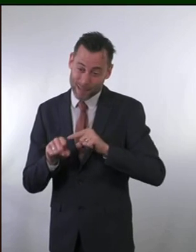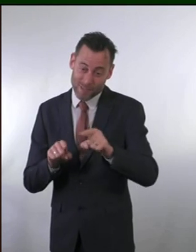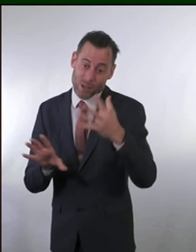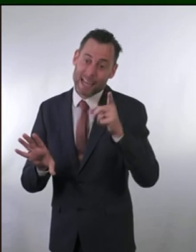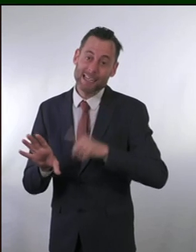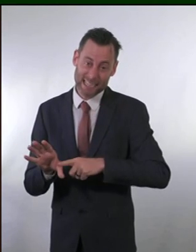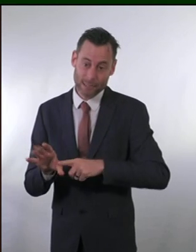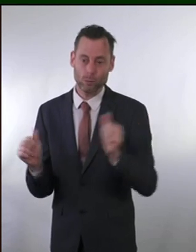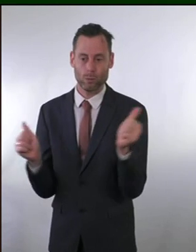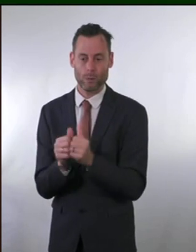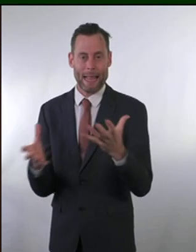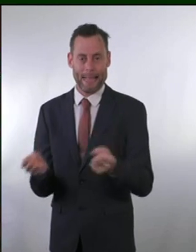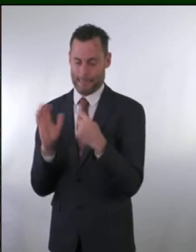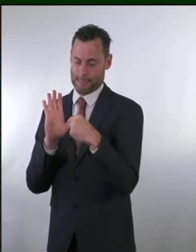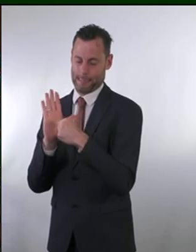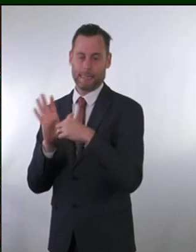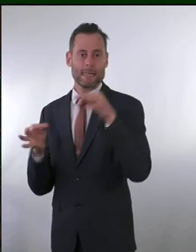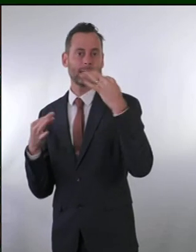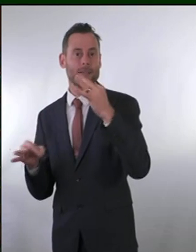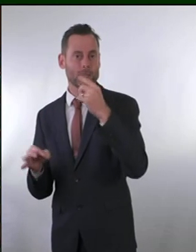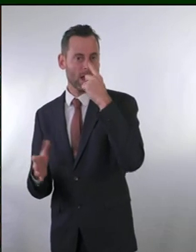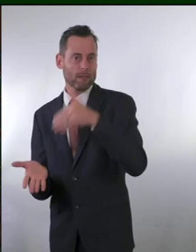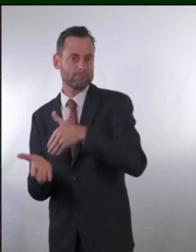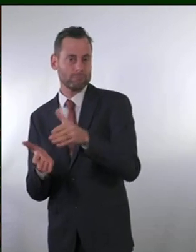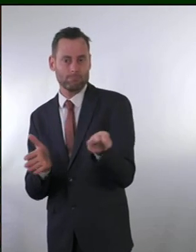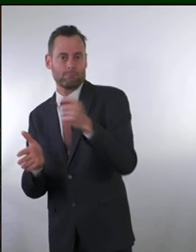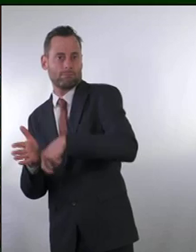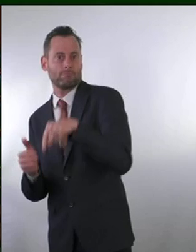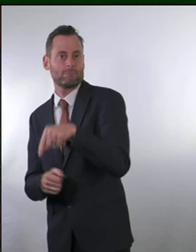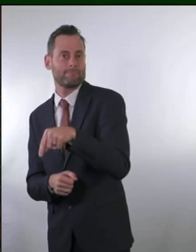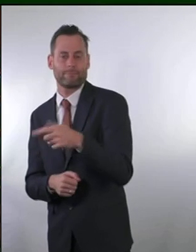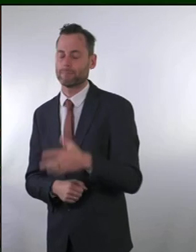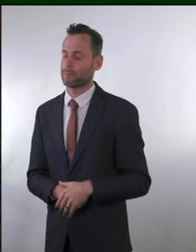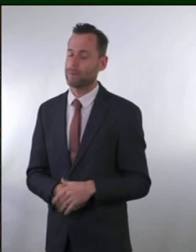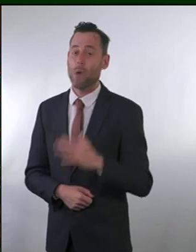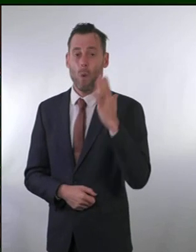When will the Prime Minister end this scandal?